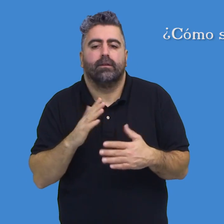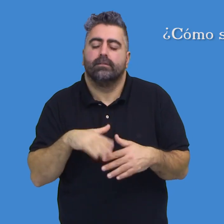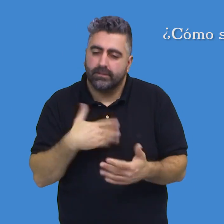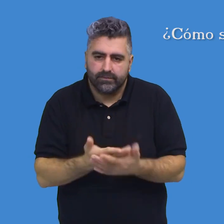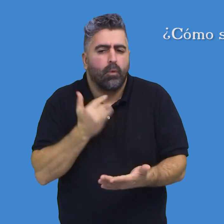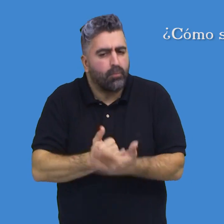hasta